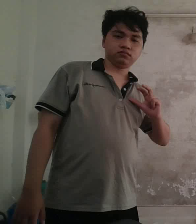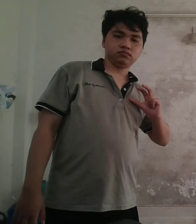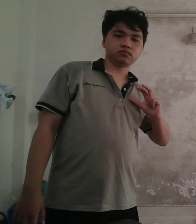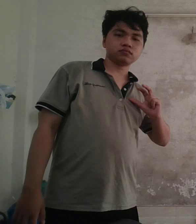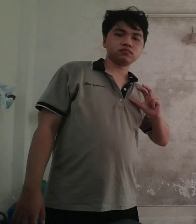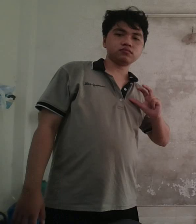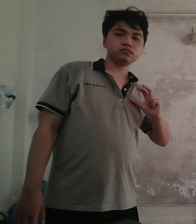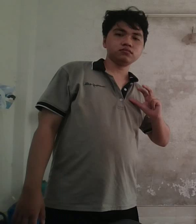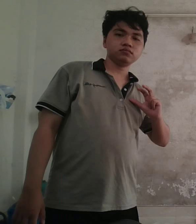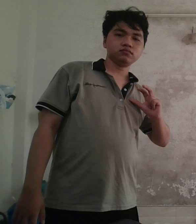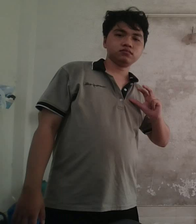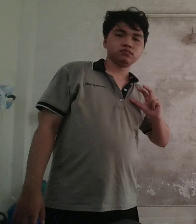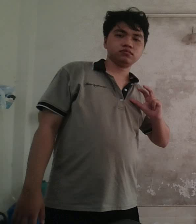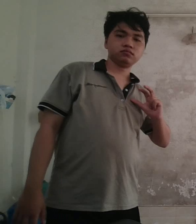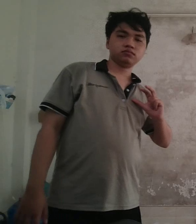giau co